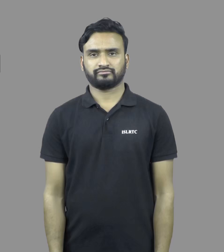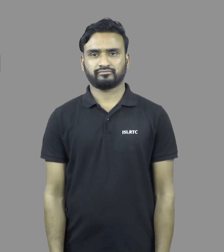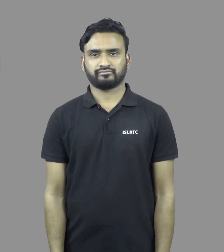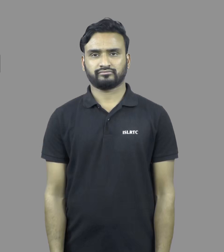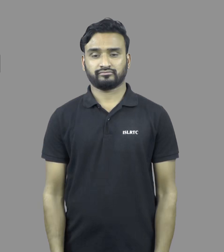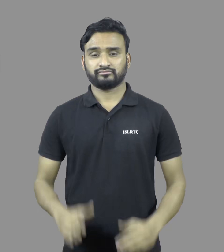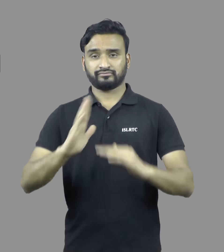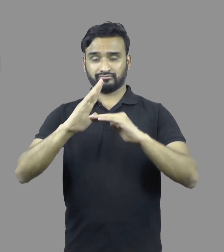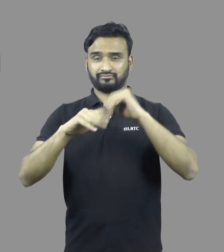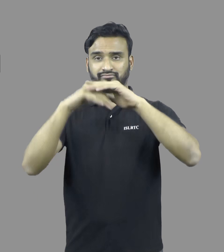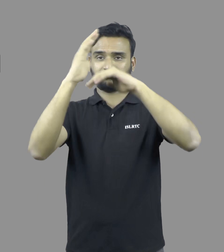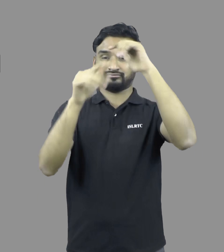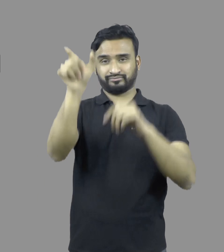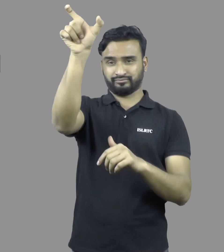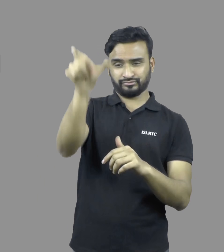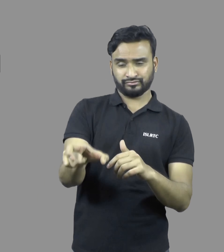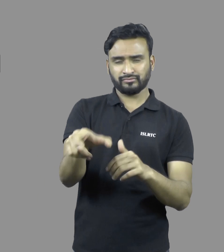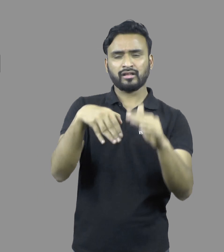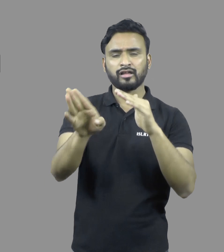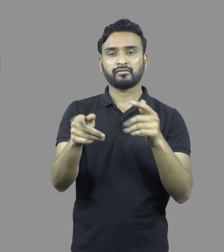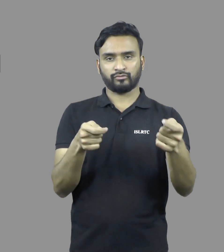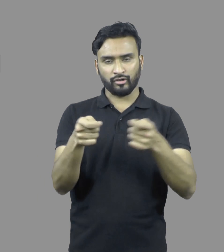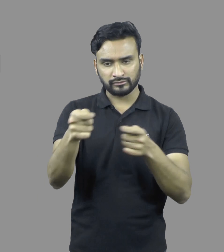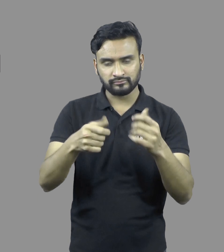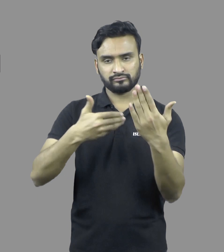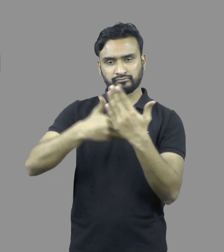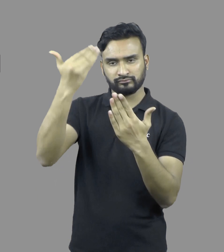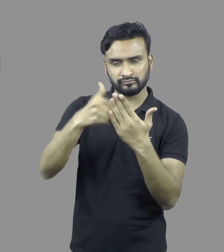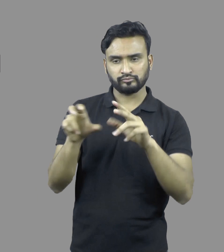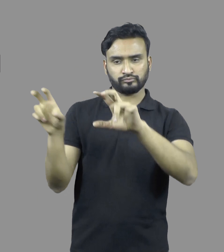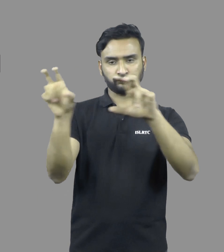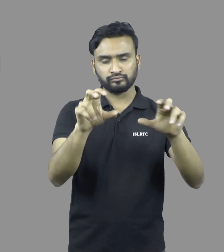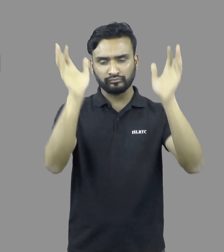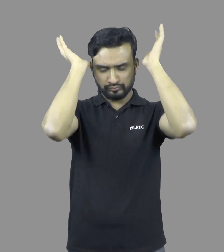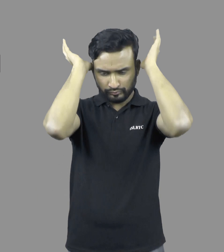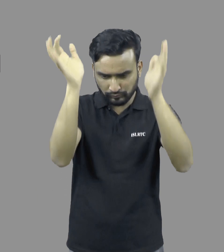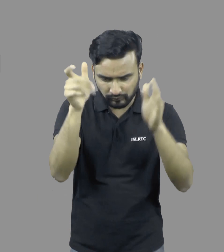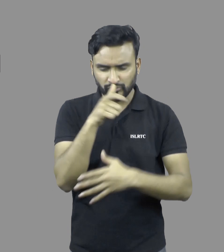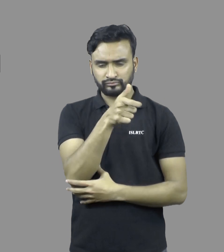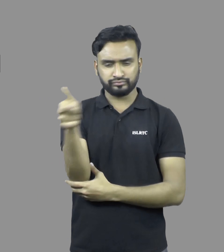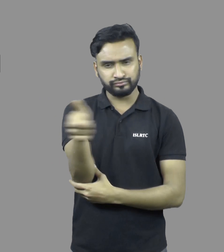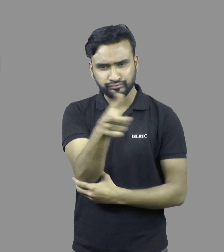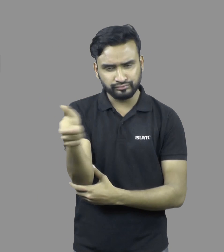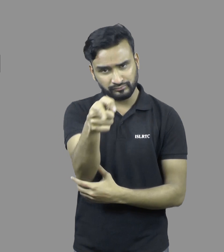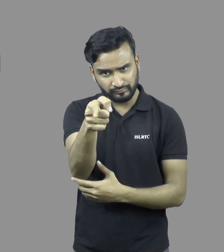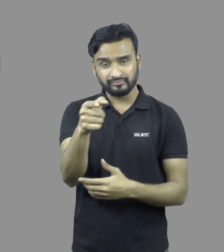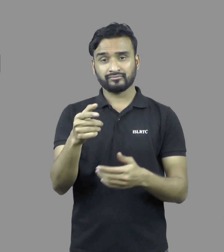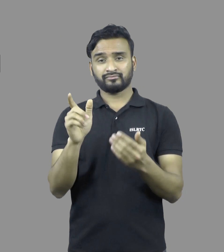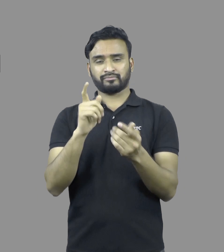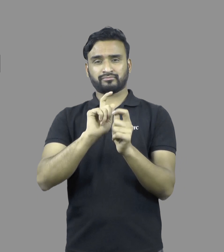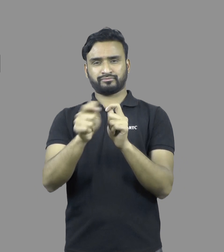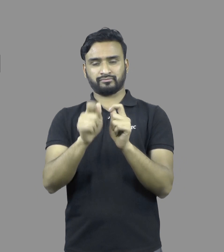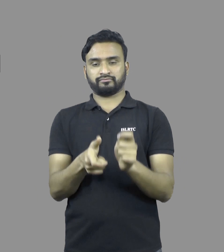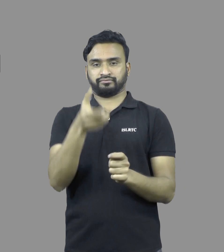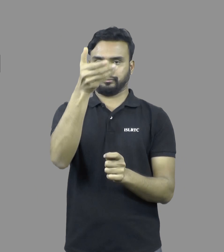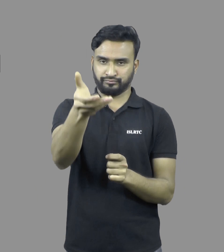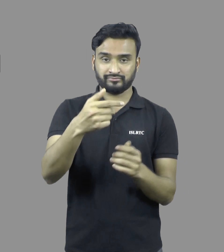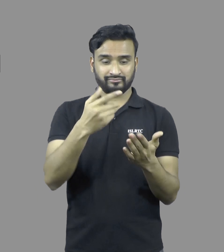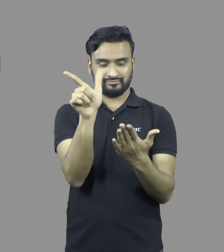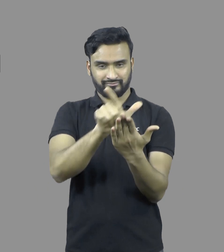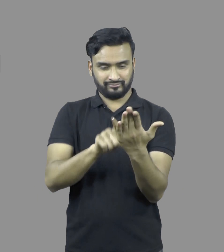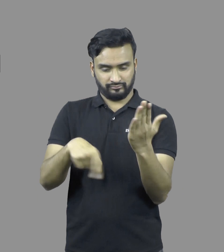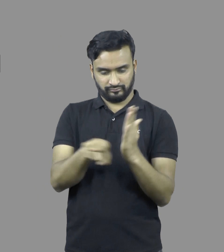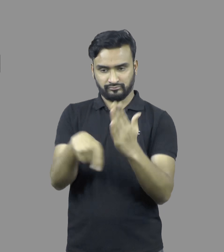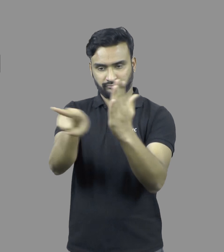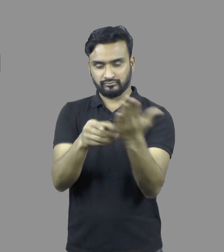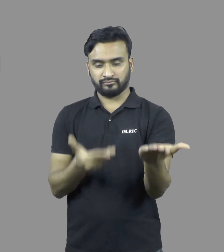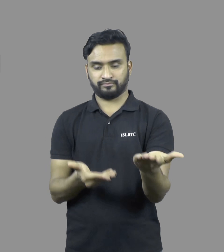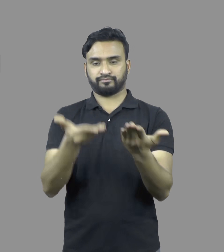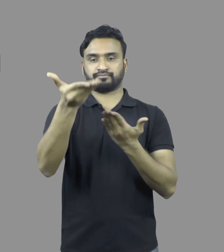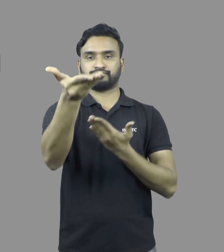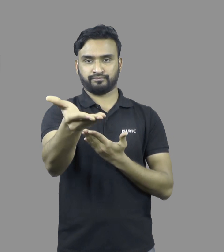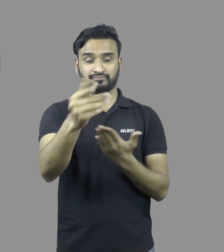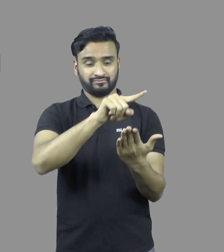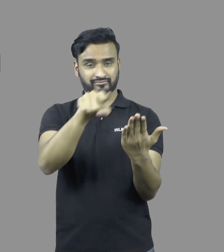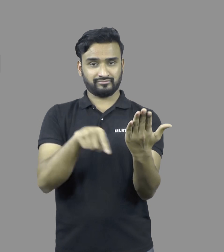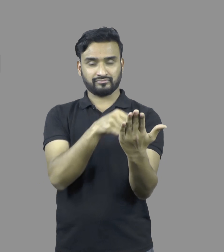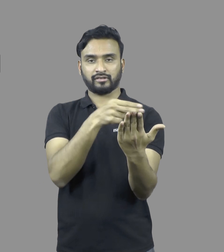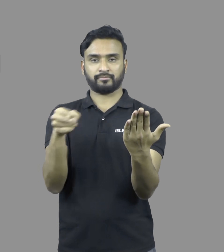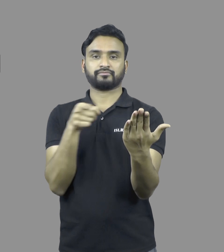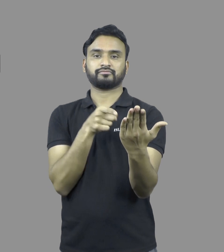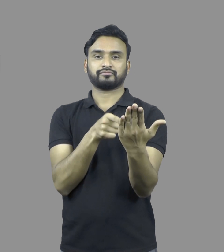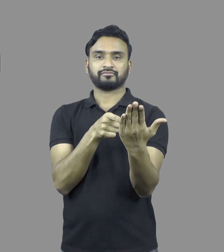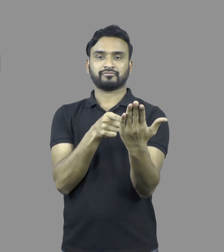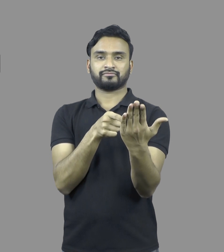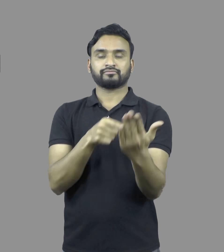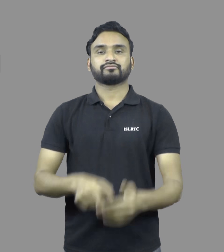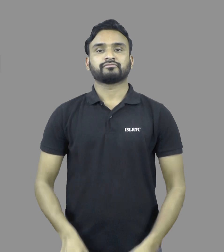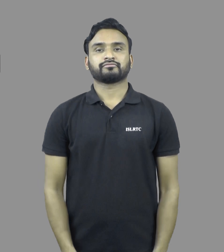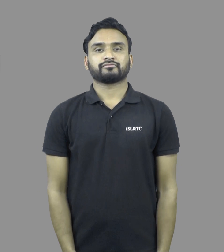Construction Contract